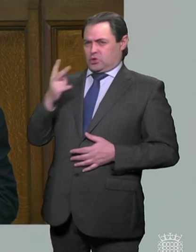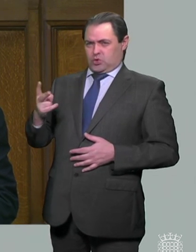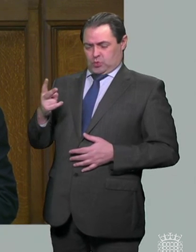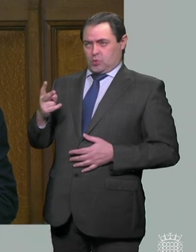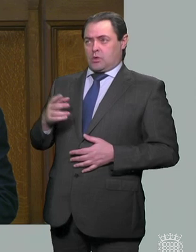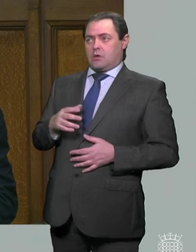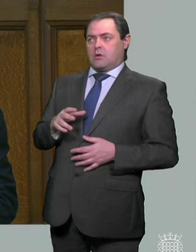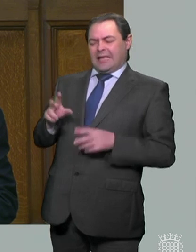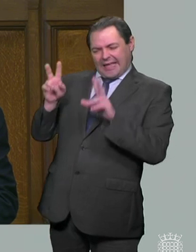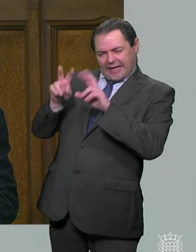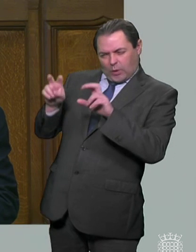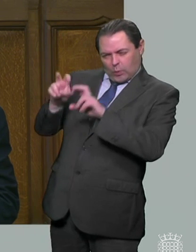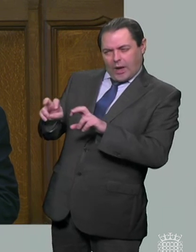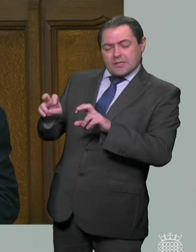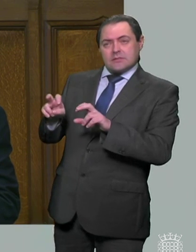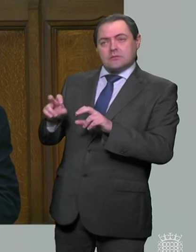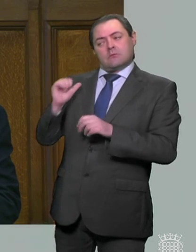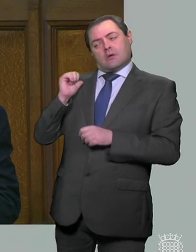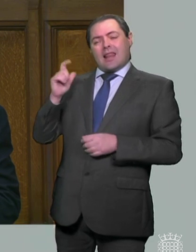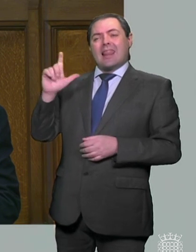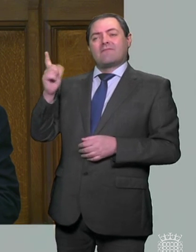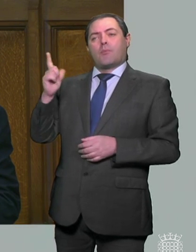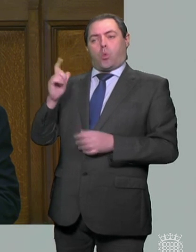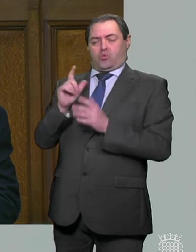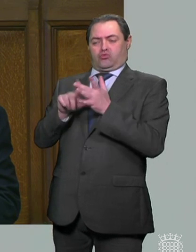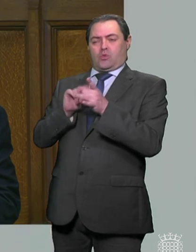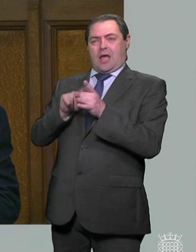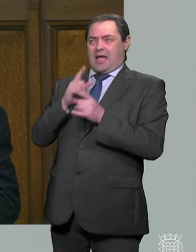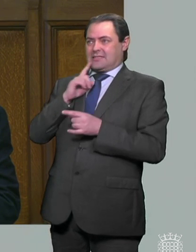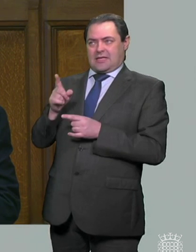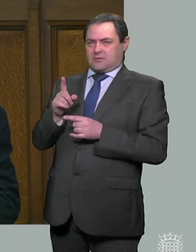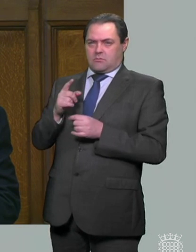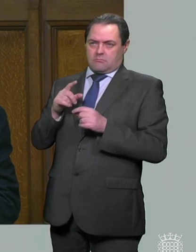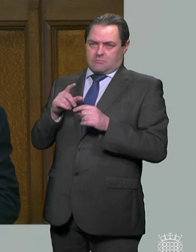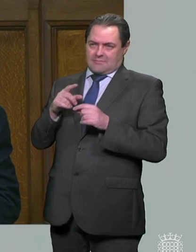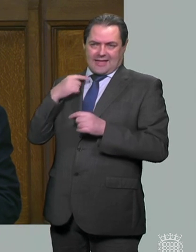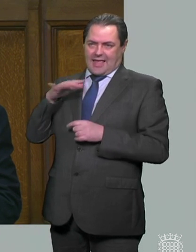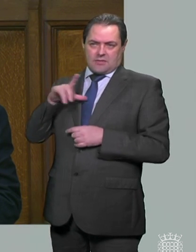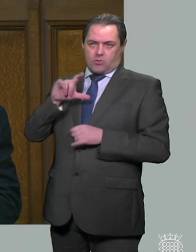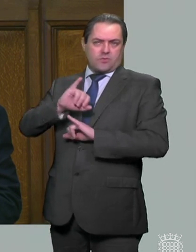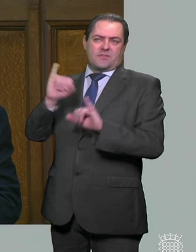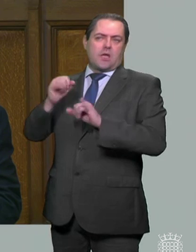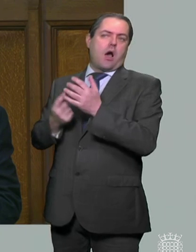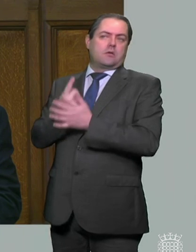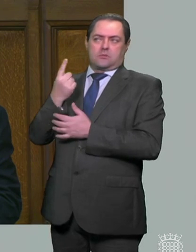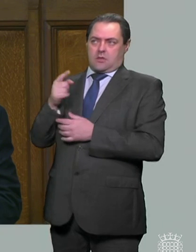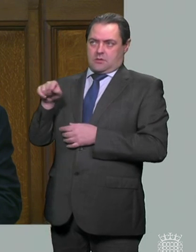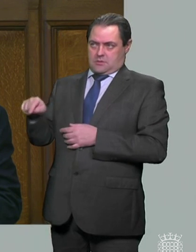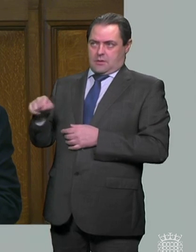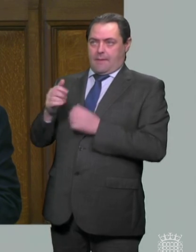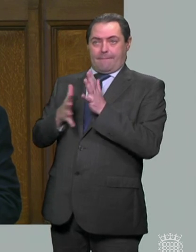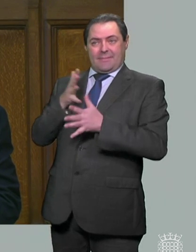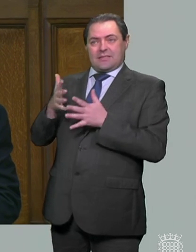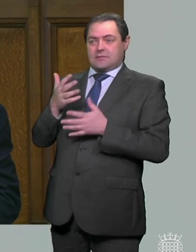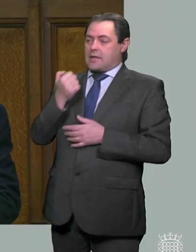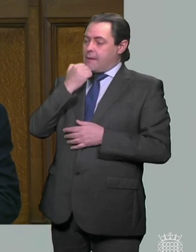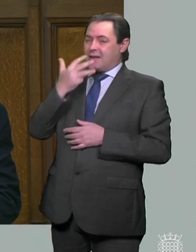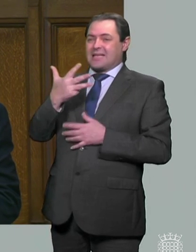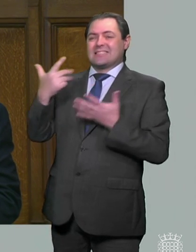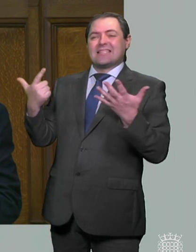A coroner’s inquest in Liverpool in July ruled that he was unlawfully killed as a result of the disaster, making him the 97th victim.